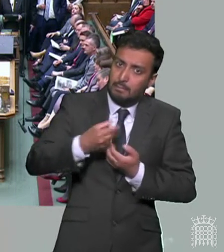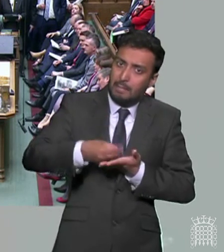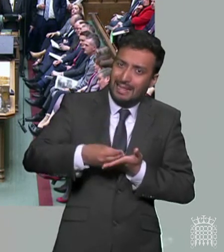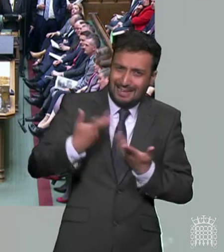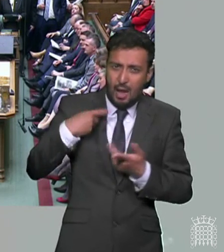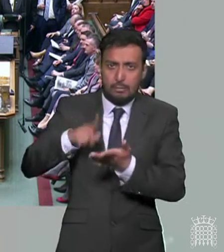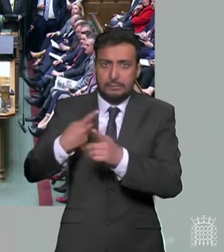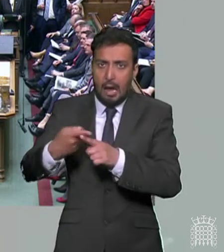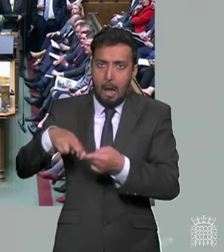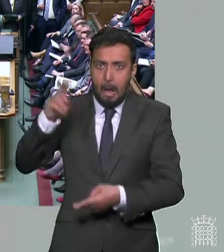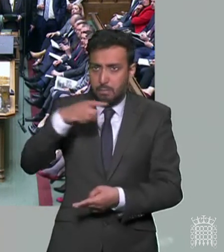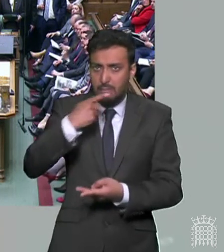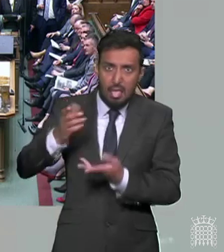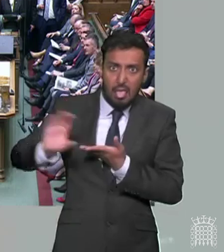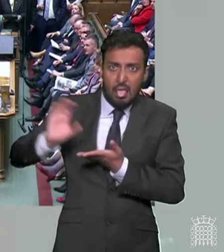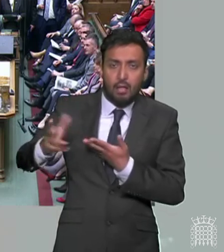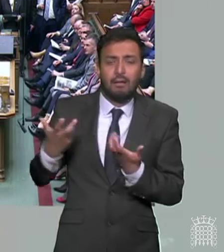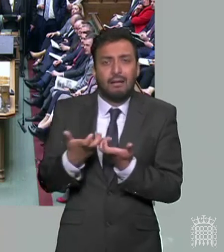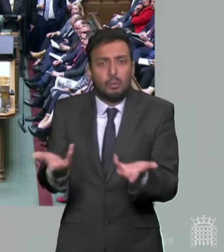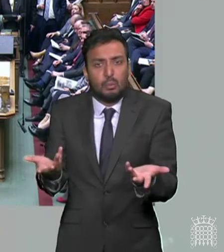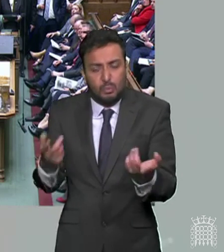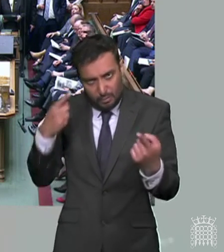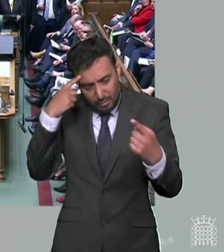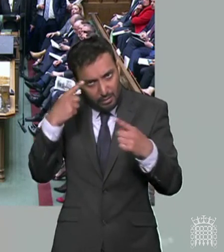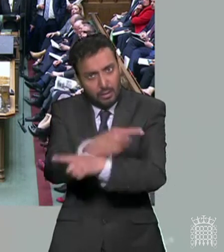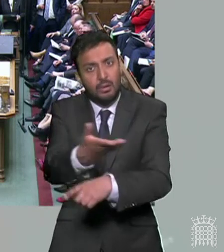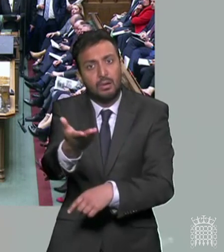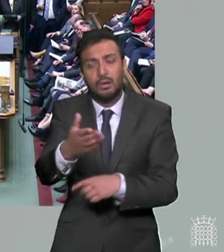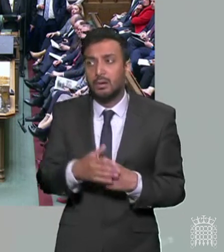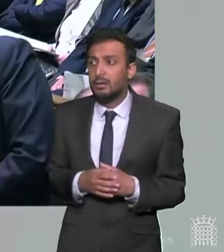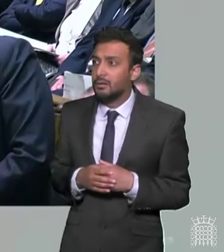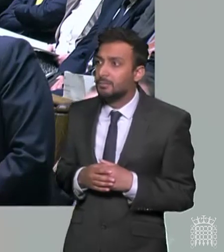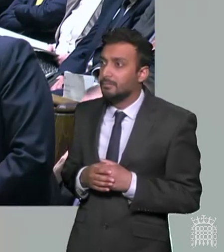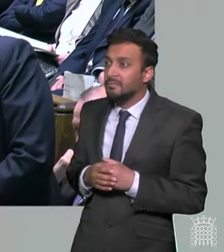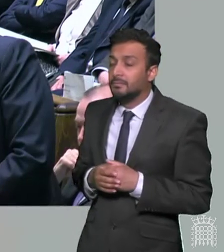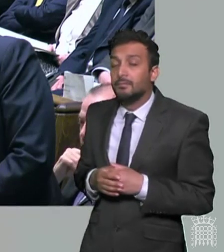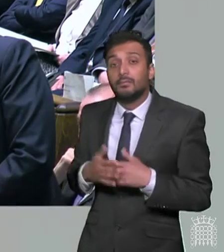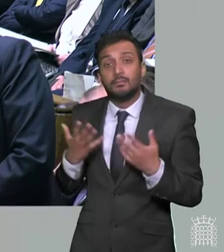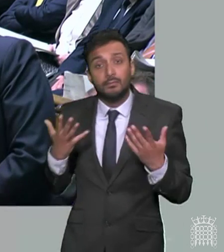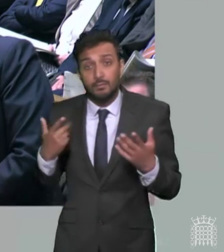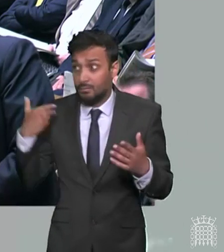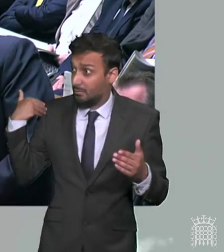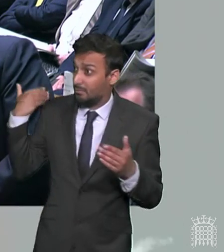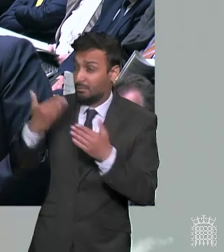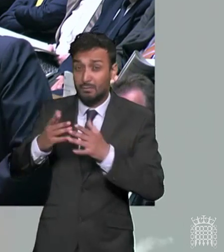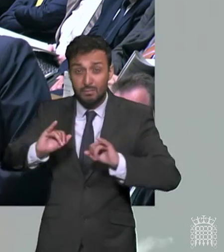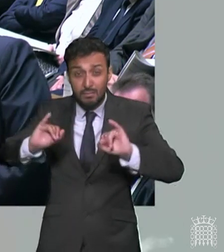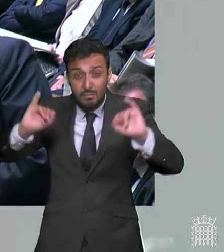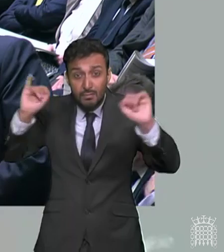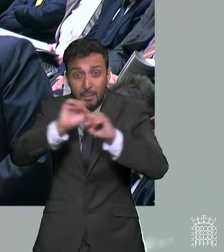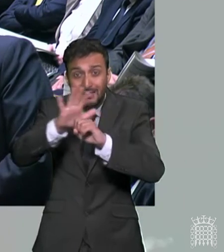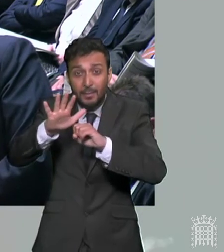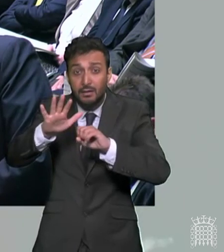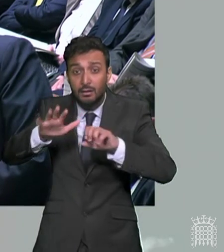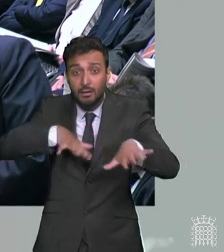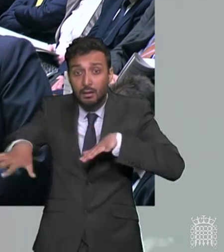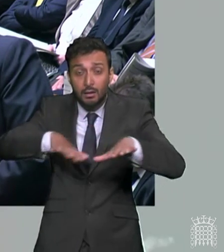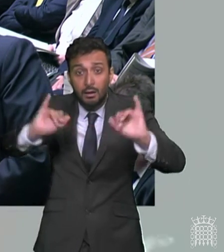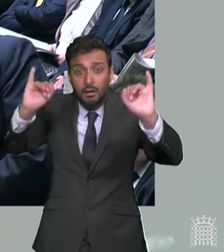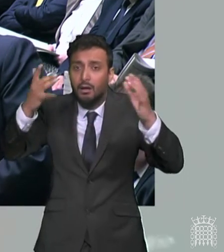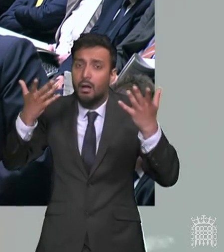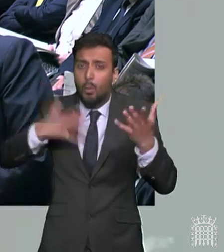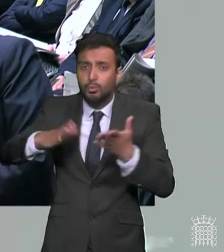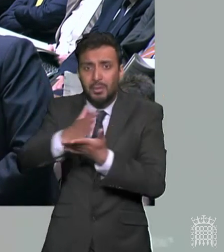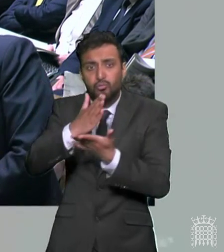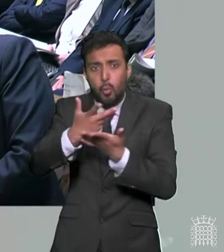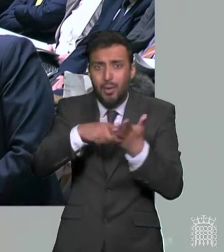First of all, what we are doing is making sure that after a huge pandemic we are funding our vital public services, which we can because of the steps that we took.